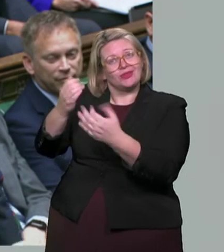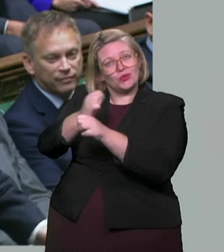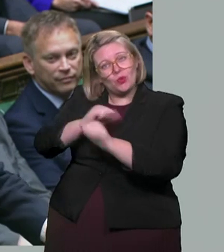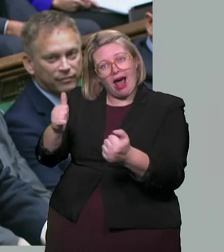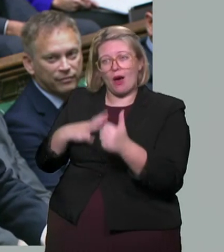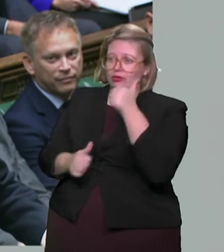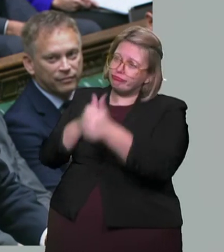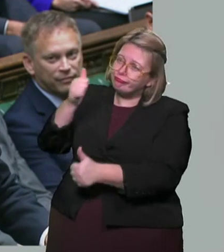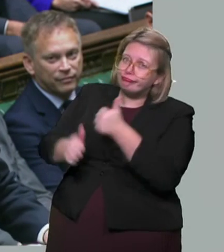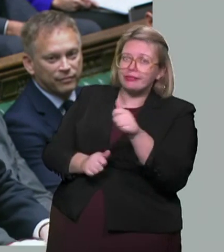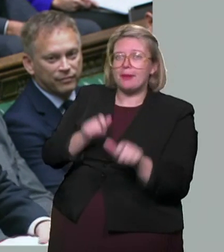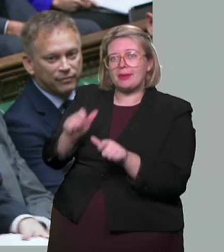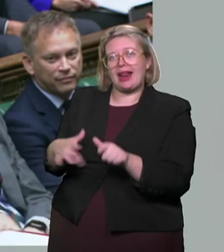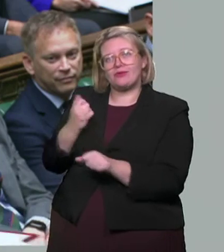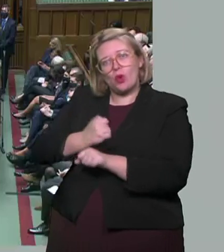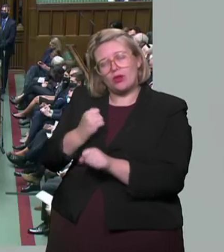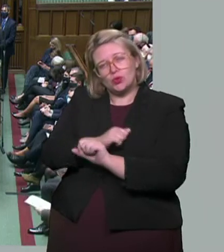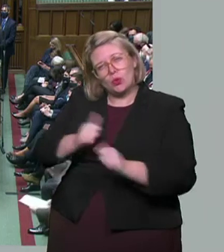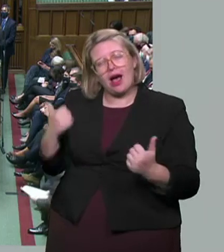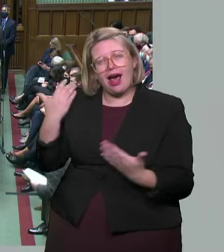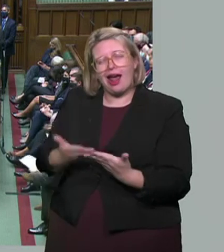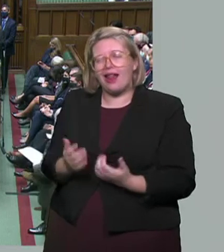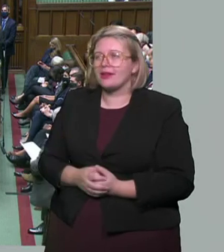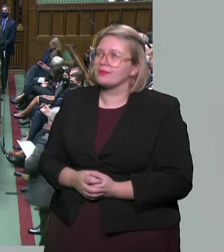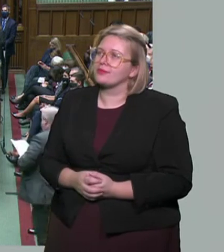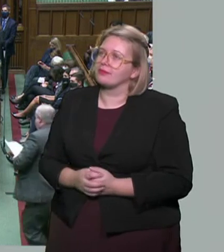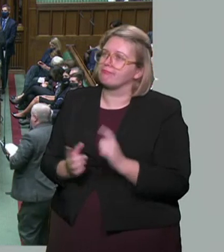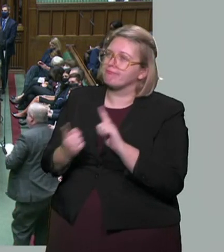I congratulate the people of Scotland on their efforts.